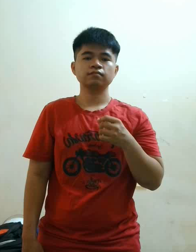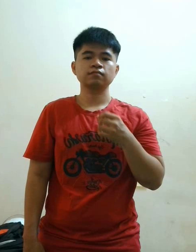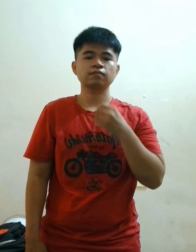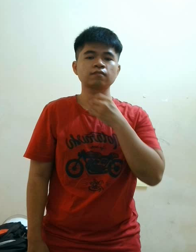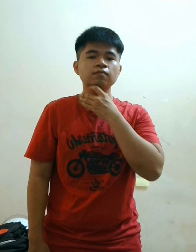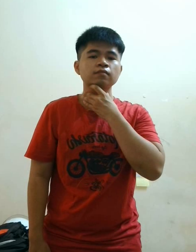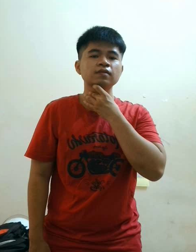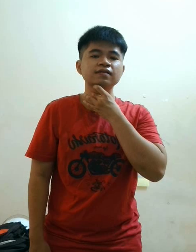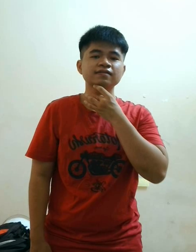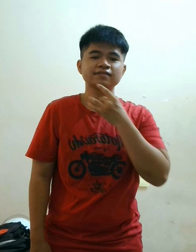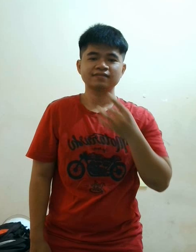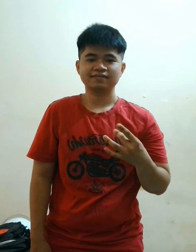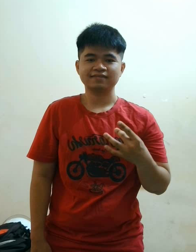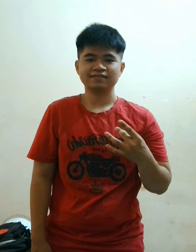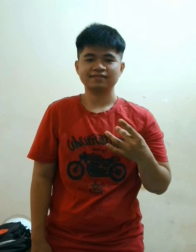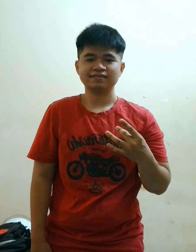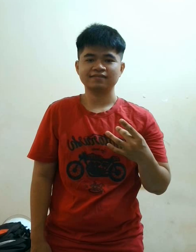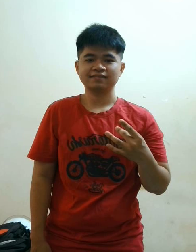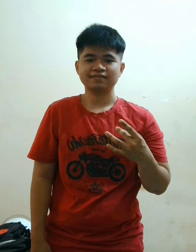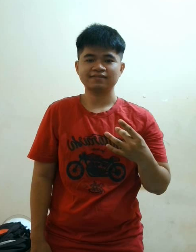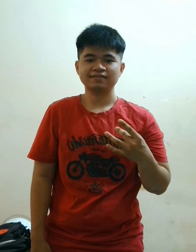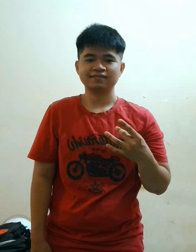thich